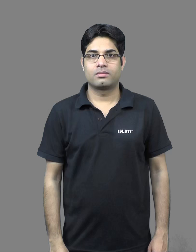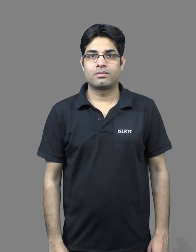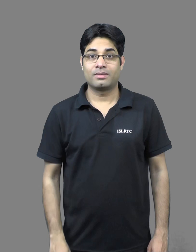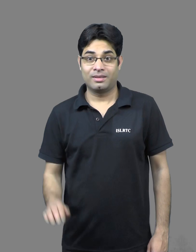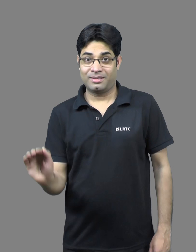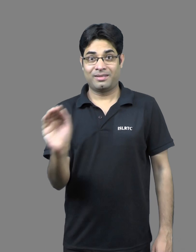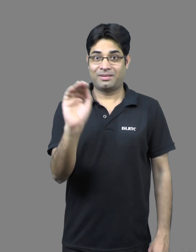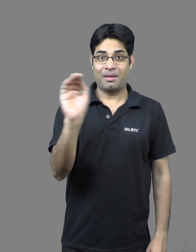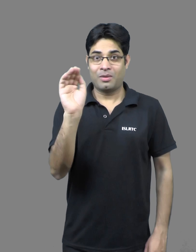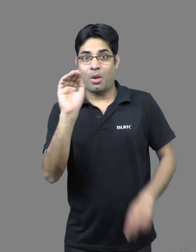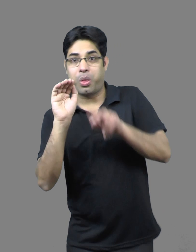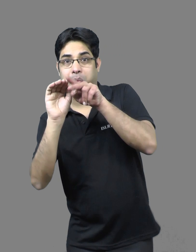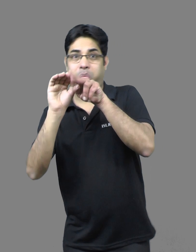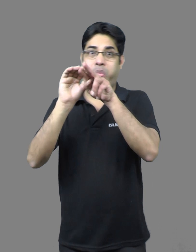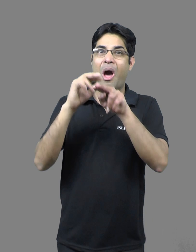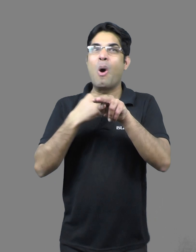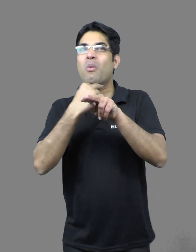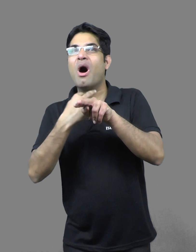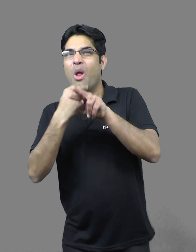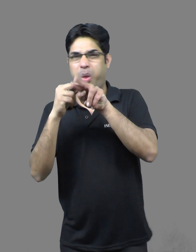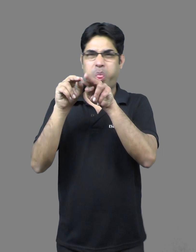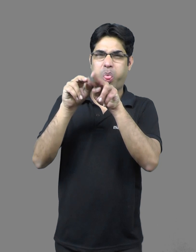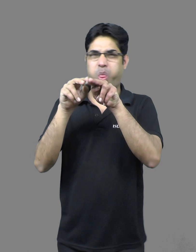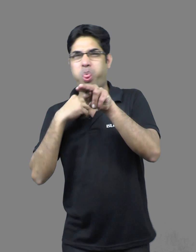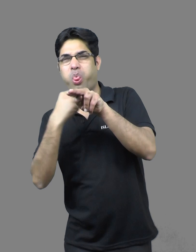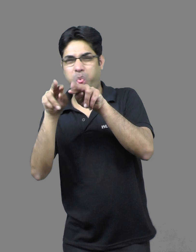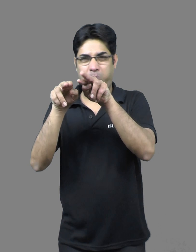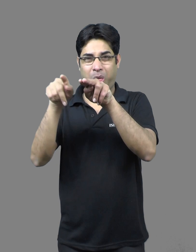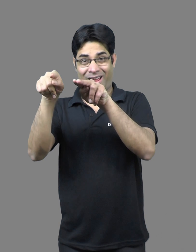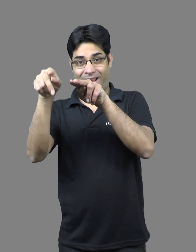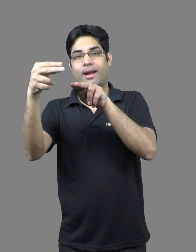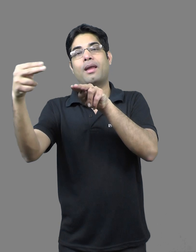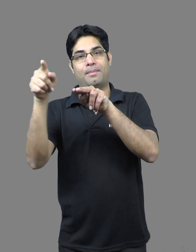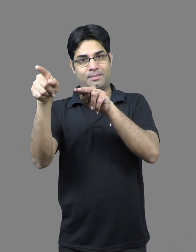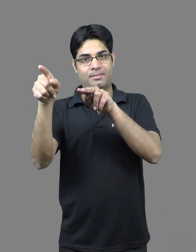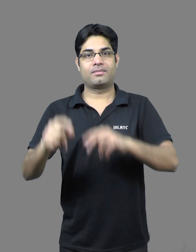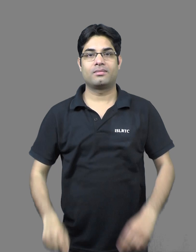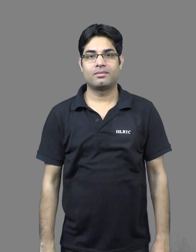Hiss Rattle